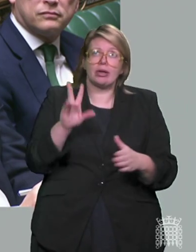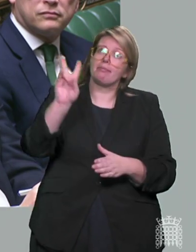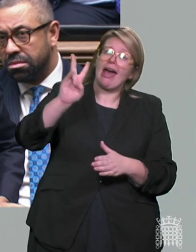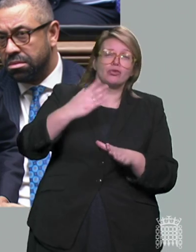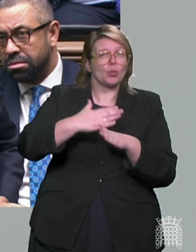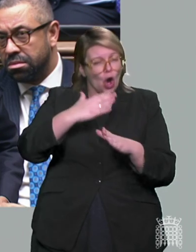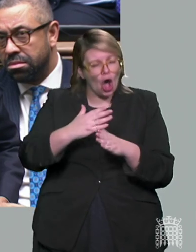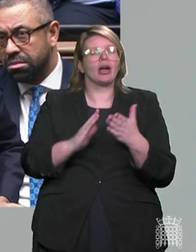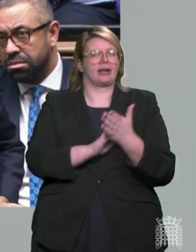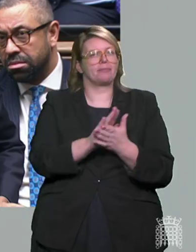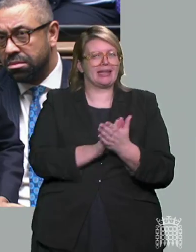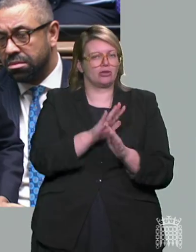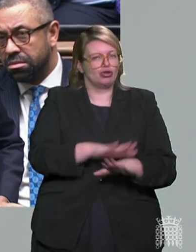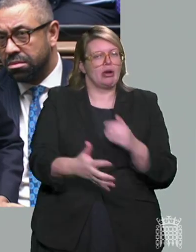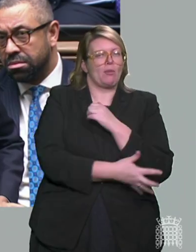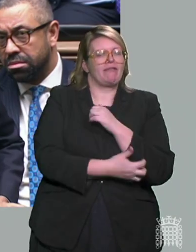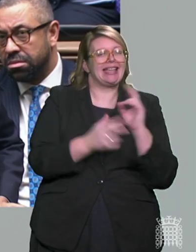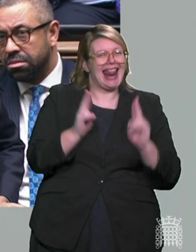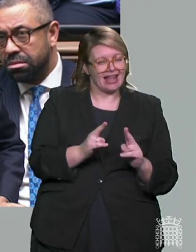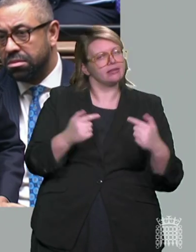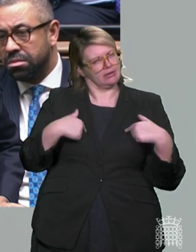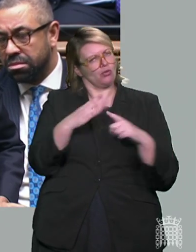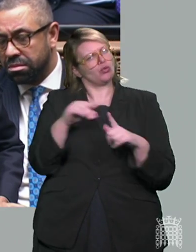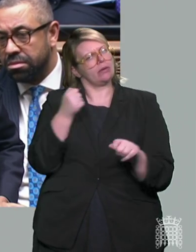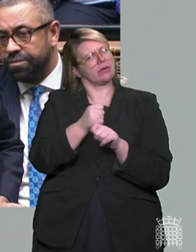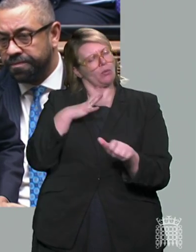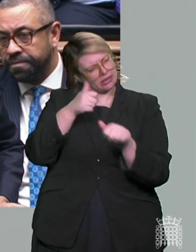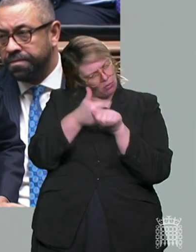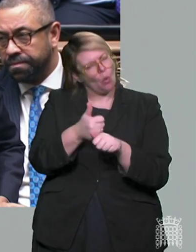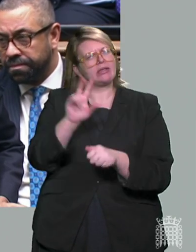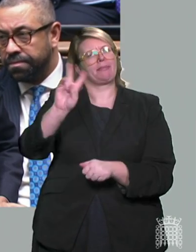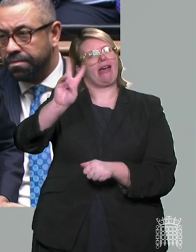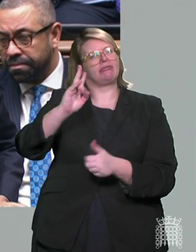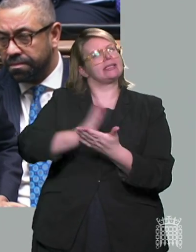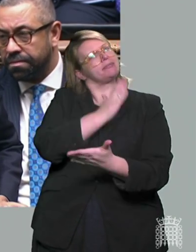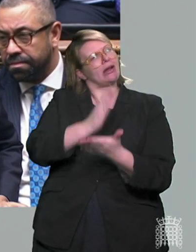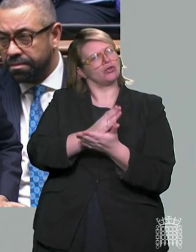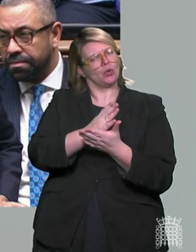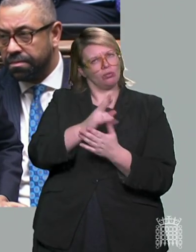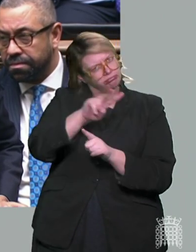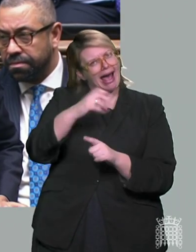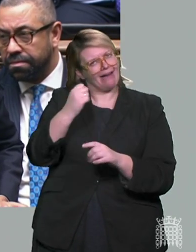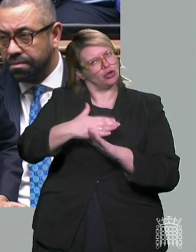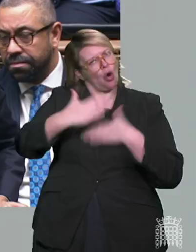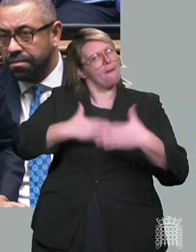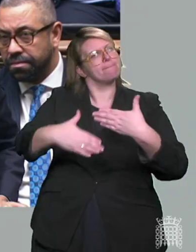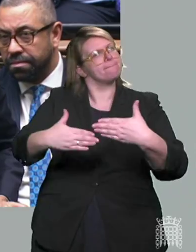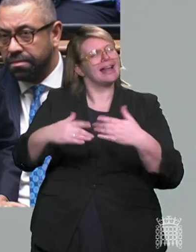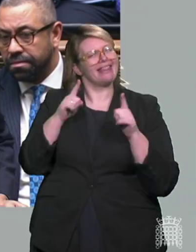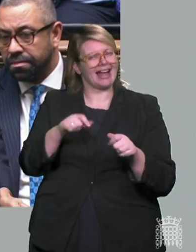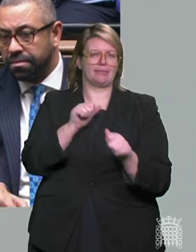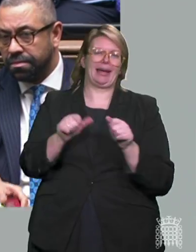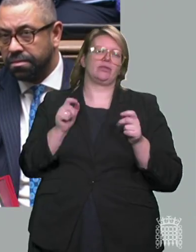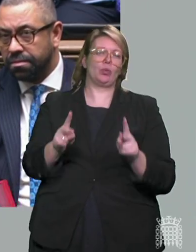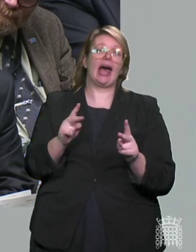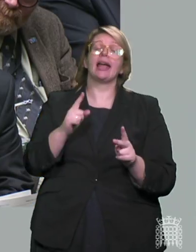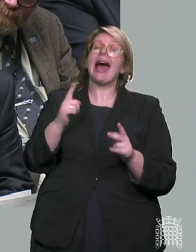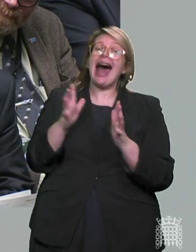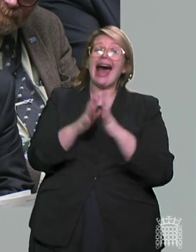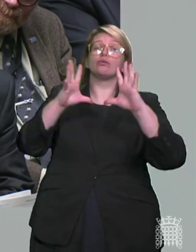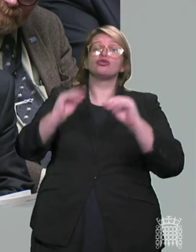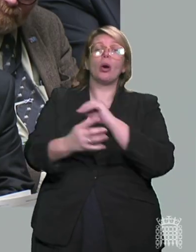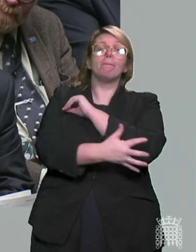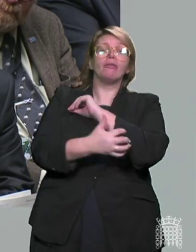That is because this Government are on the side of parents and will make sure that they have the jobs they need, because ultimately the best poverty strategy is to have everybody in work.